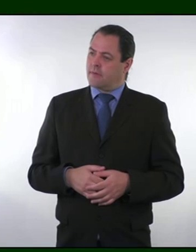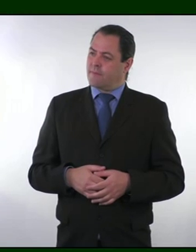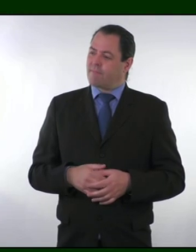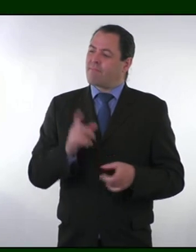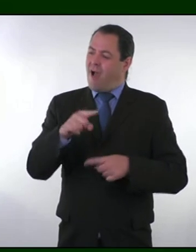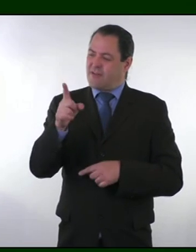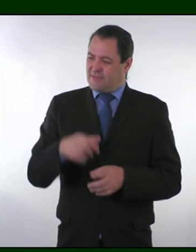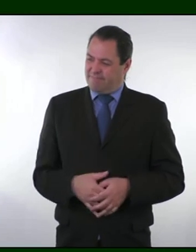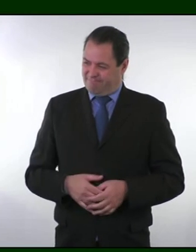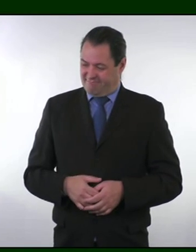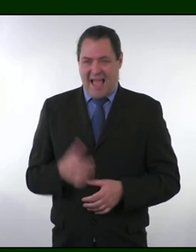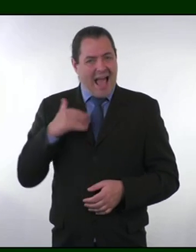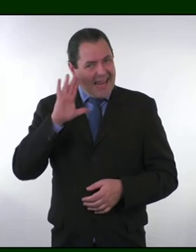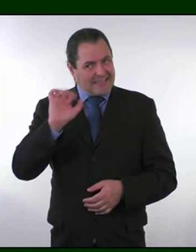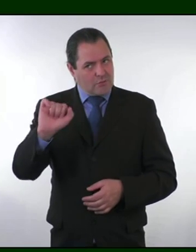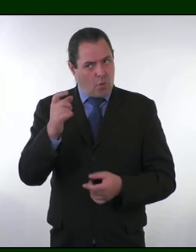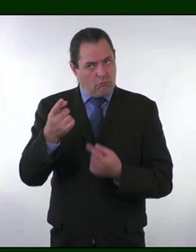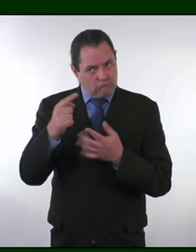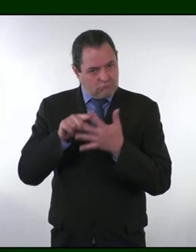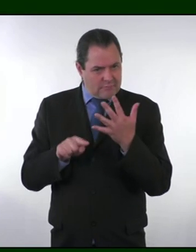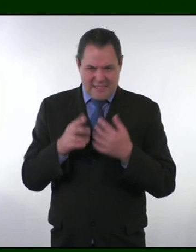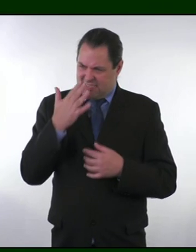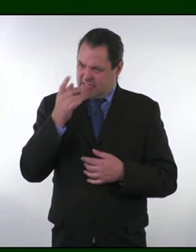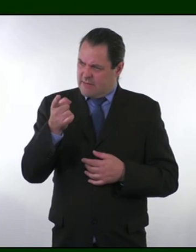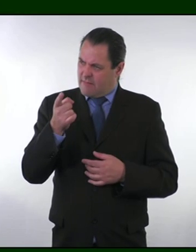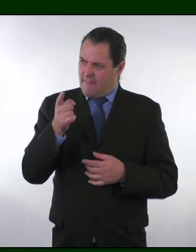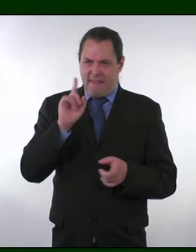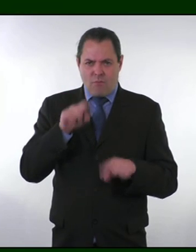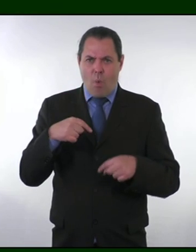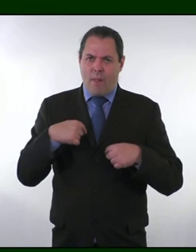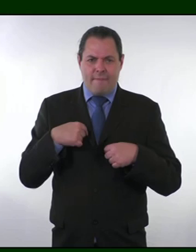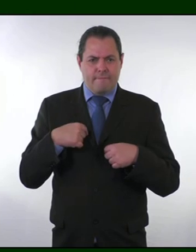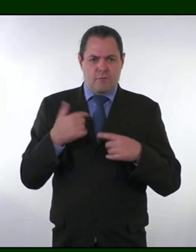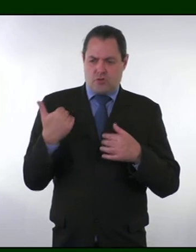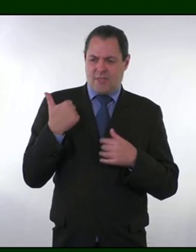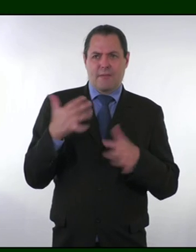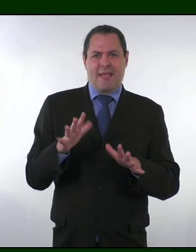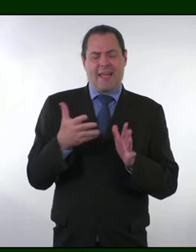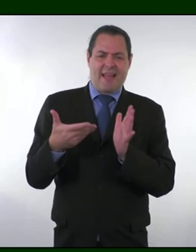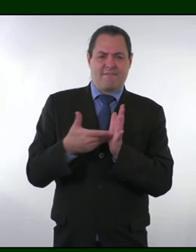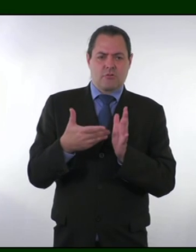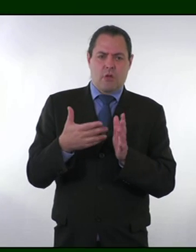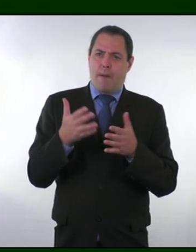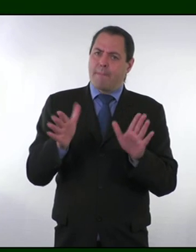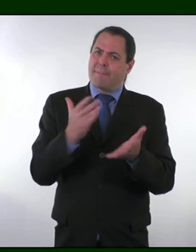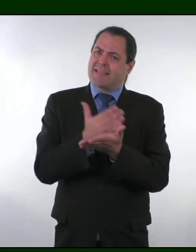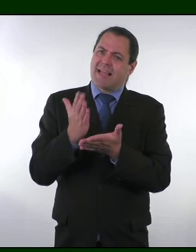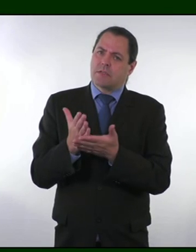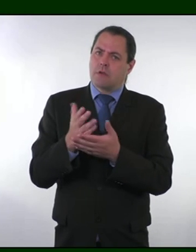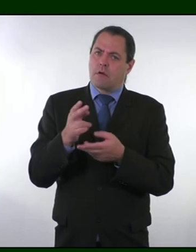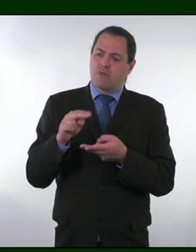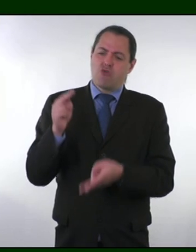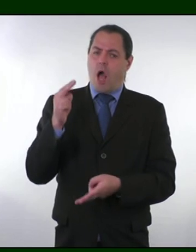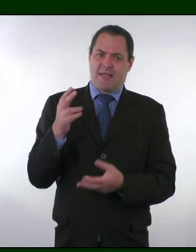I must say that I listened carefully to what the honourable Gentleman said, but he seems to have ignored the fact that we have just had an inflation-busting public sector pay rise.